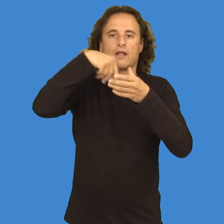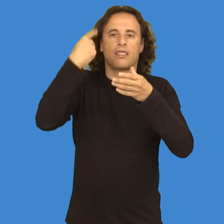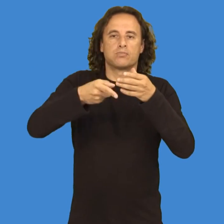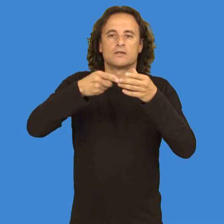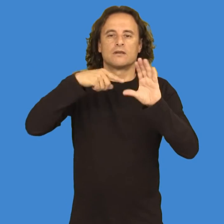despues